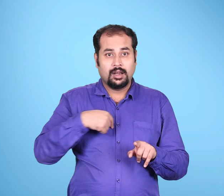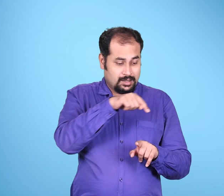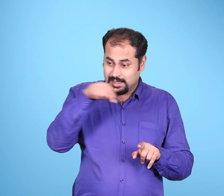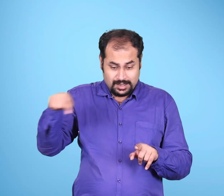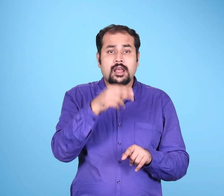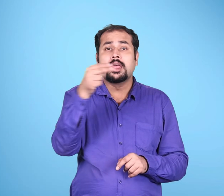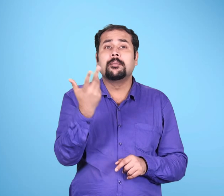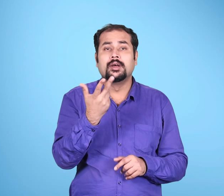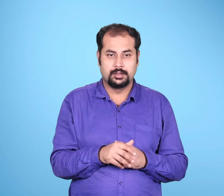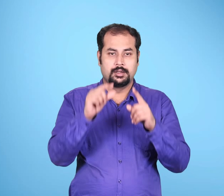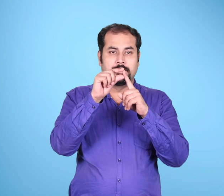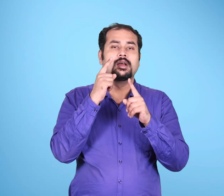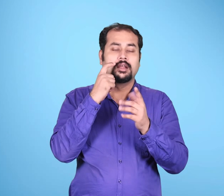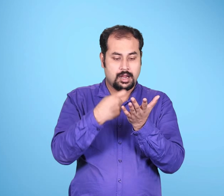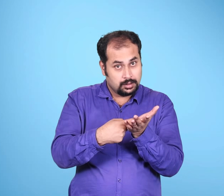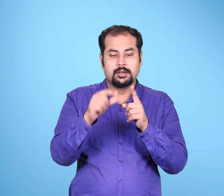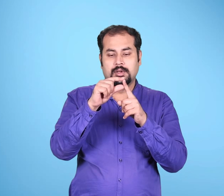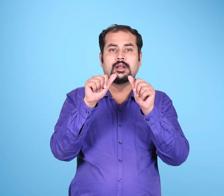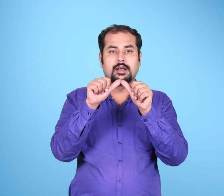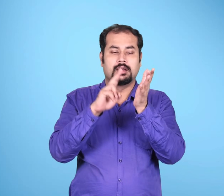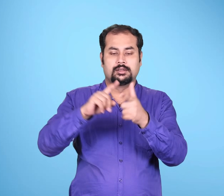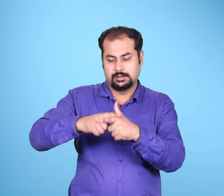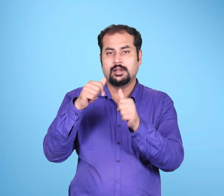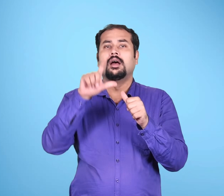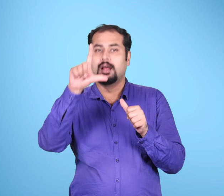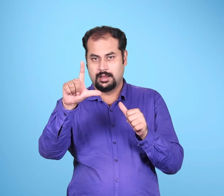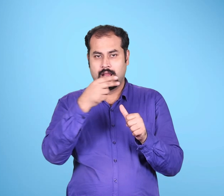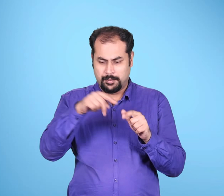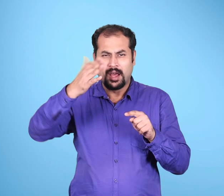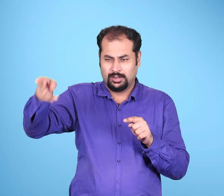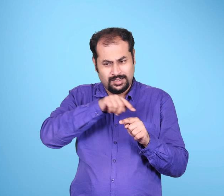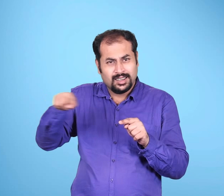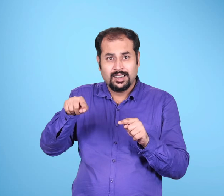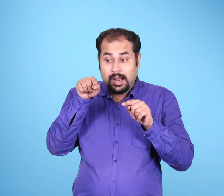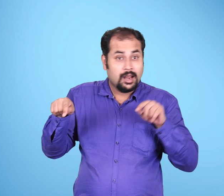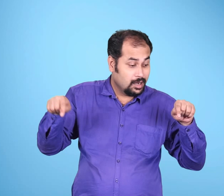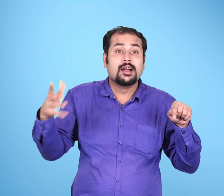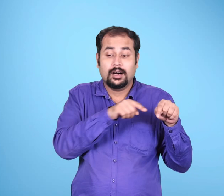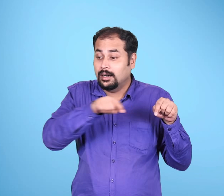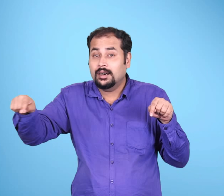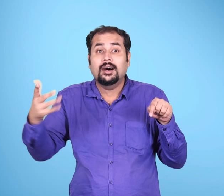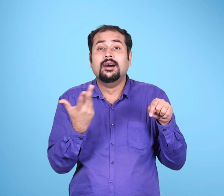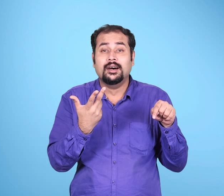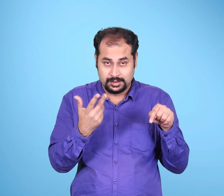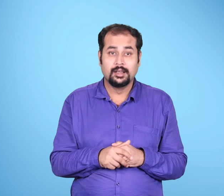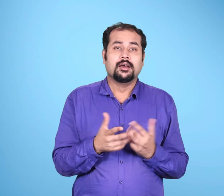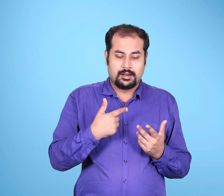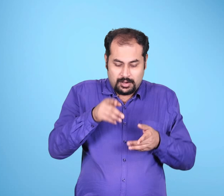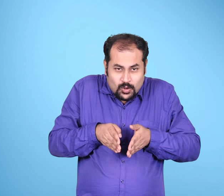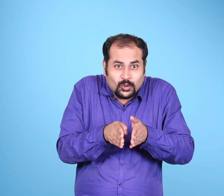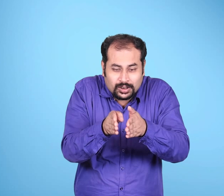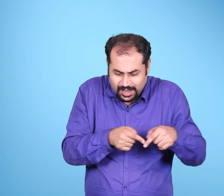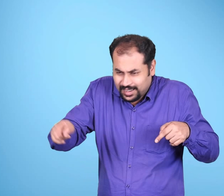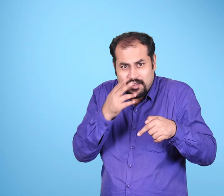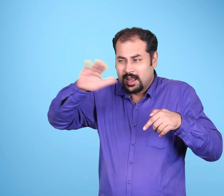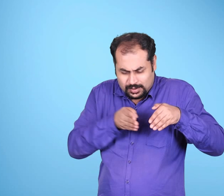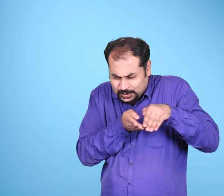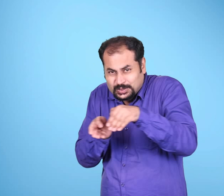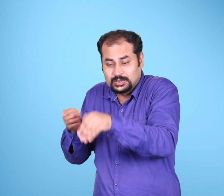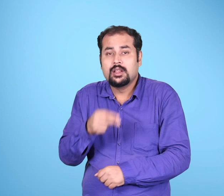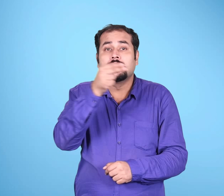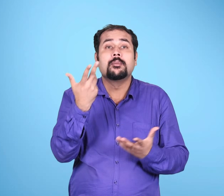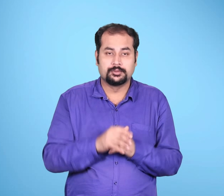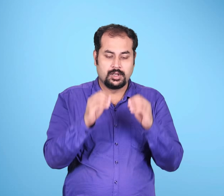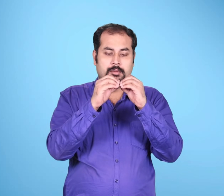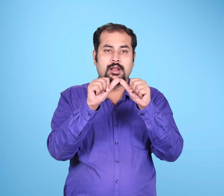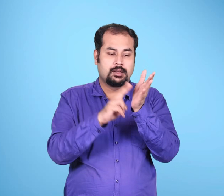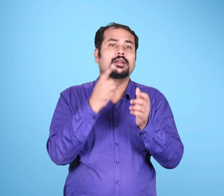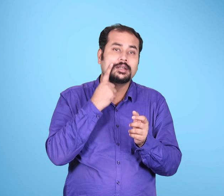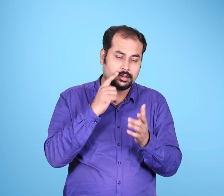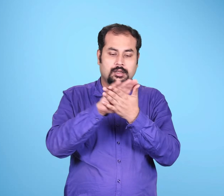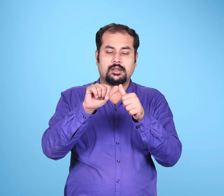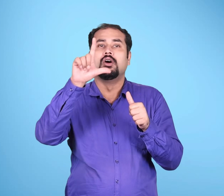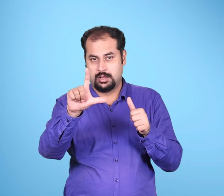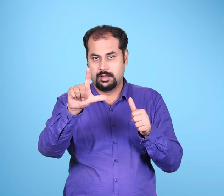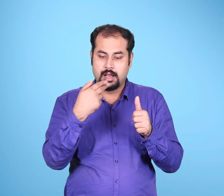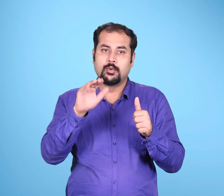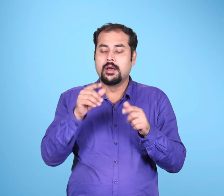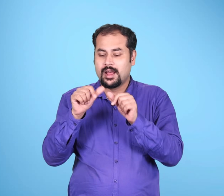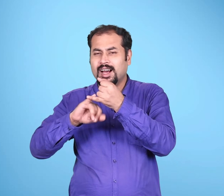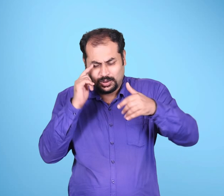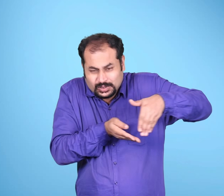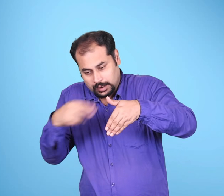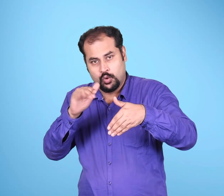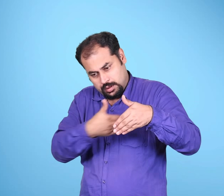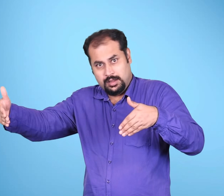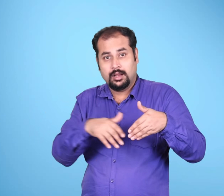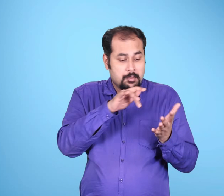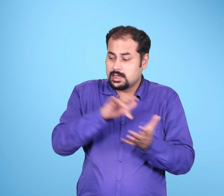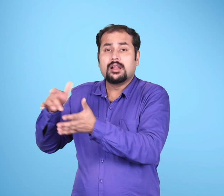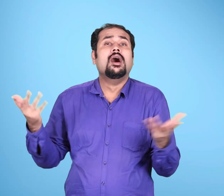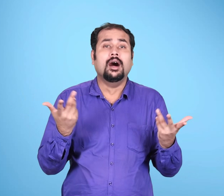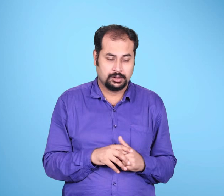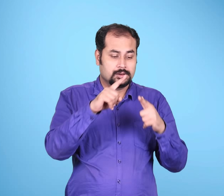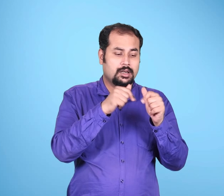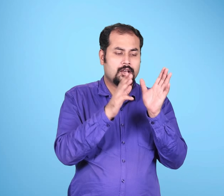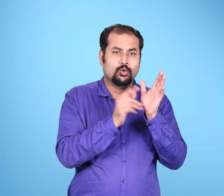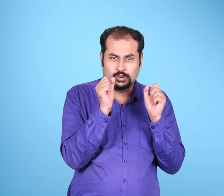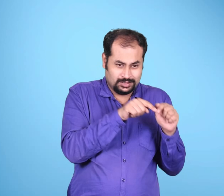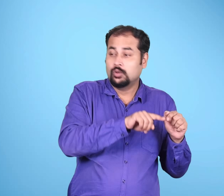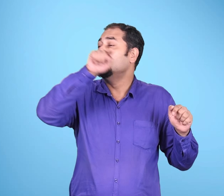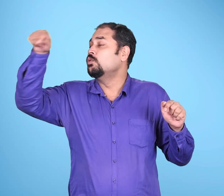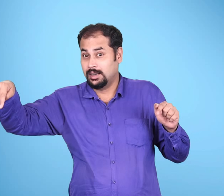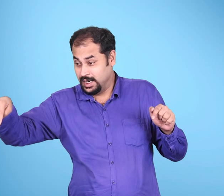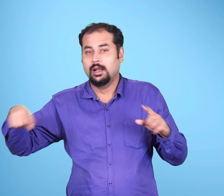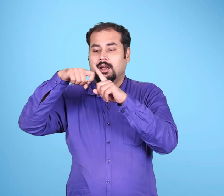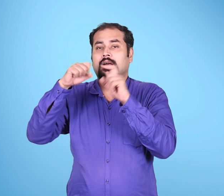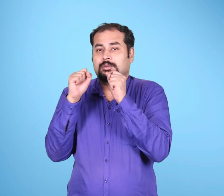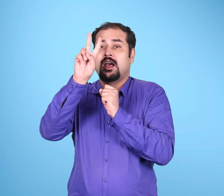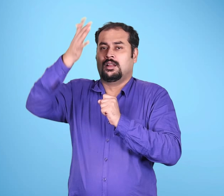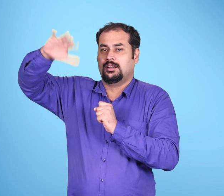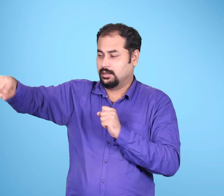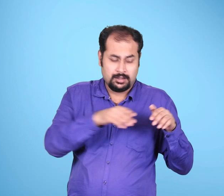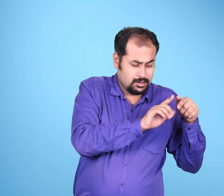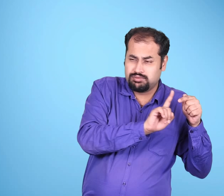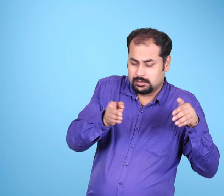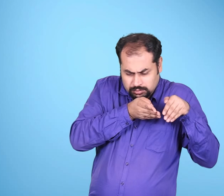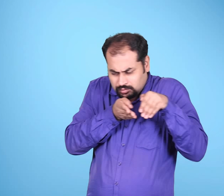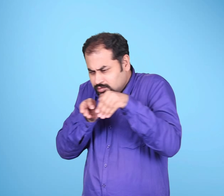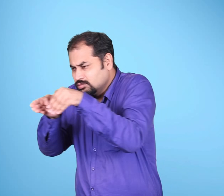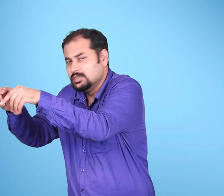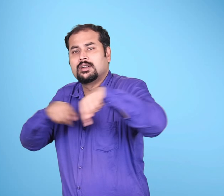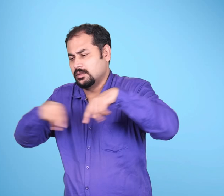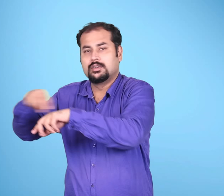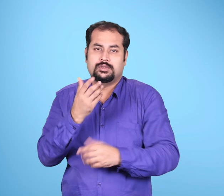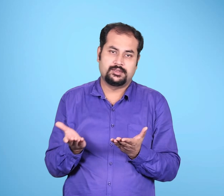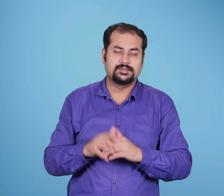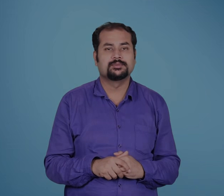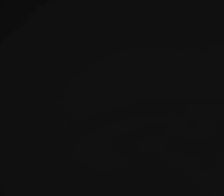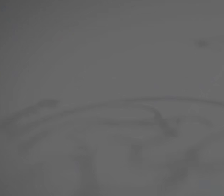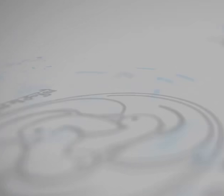with Jammu.